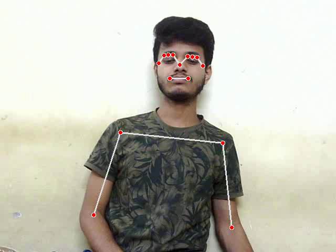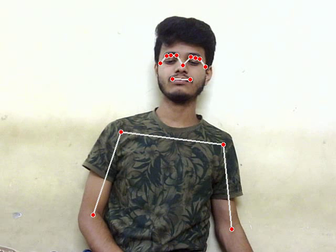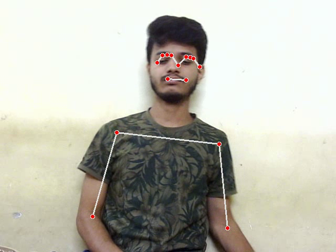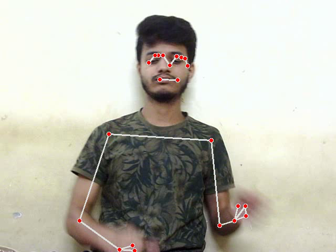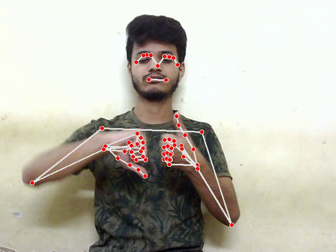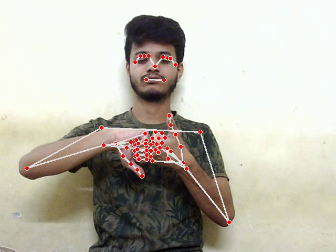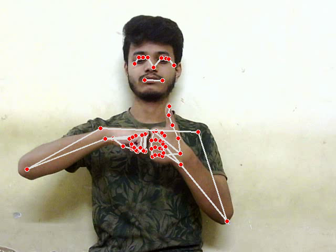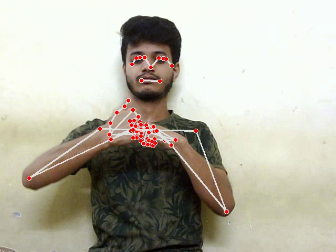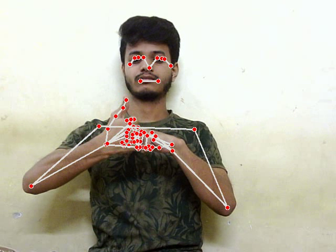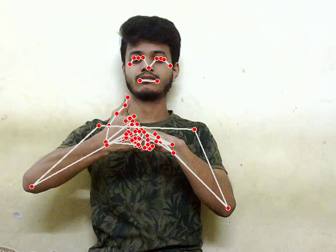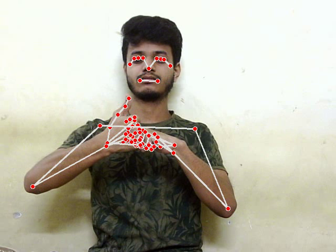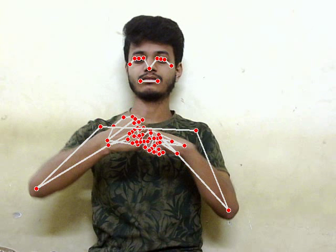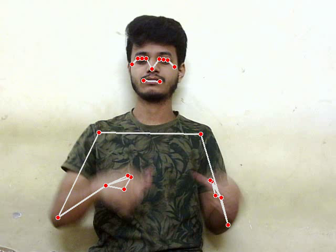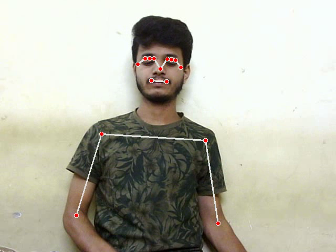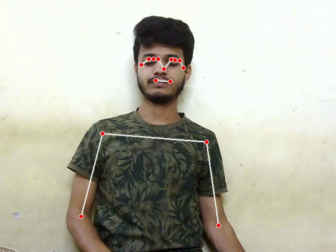how